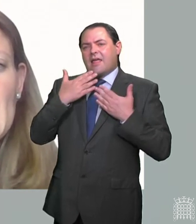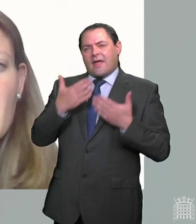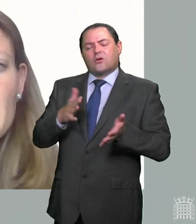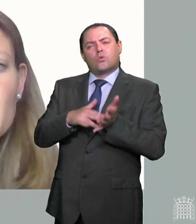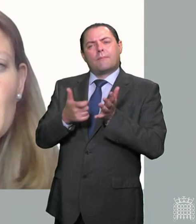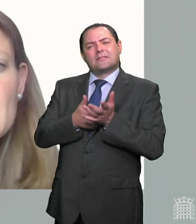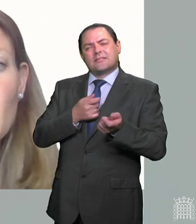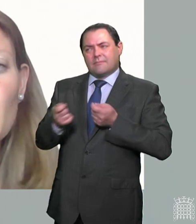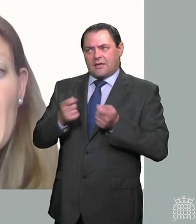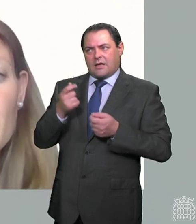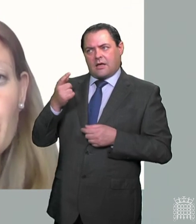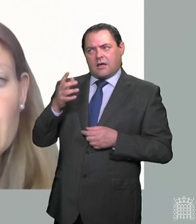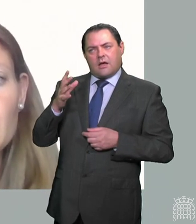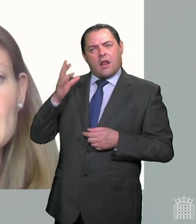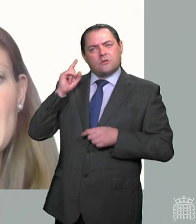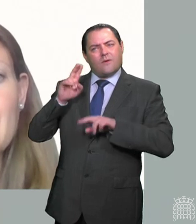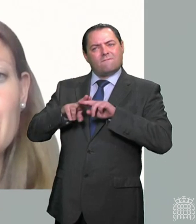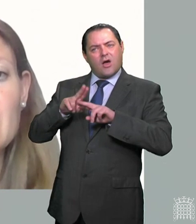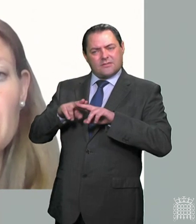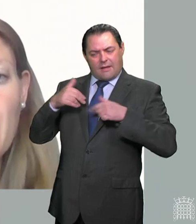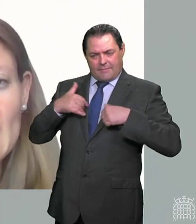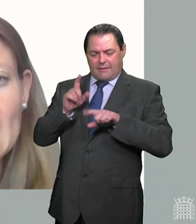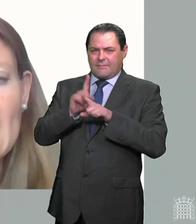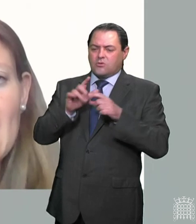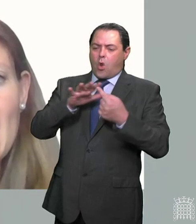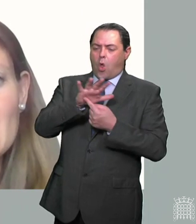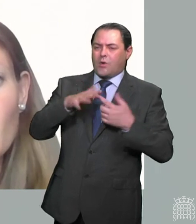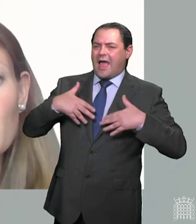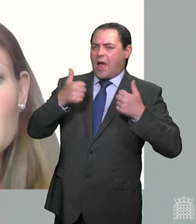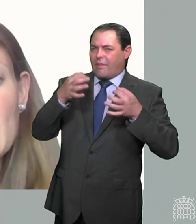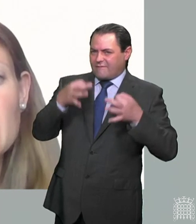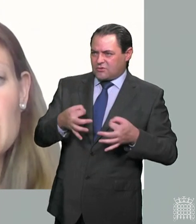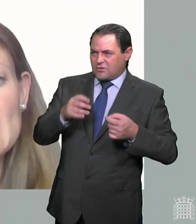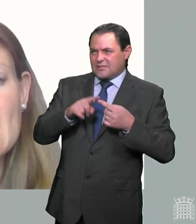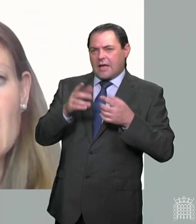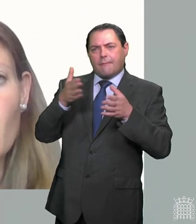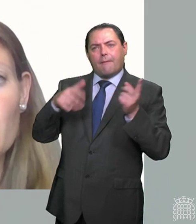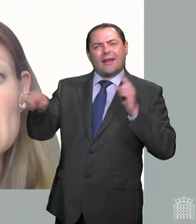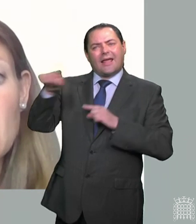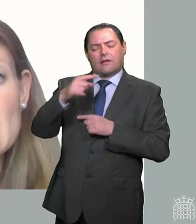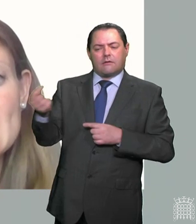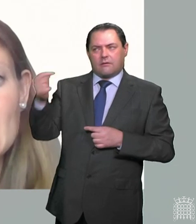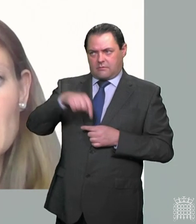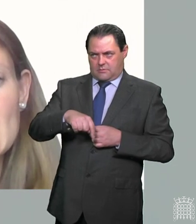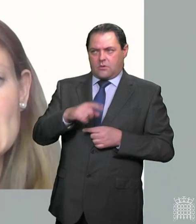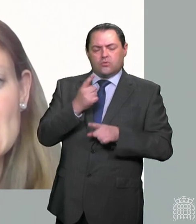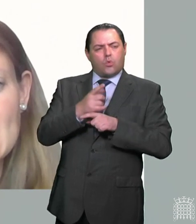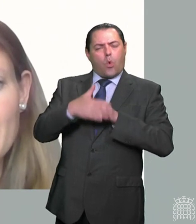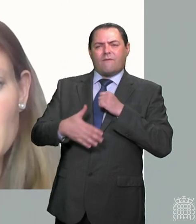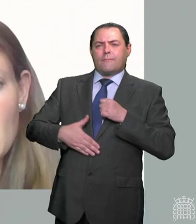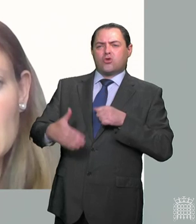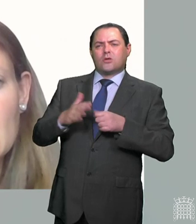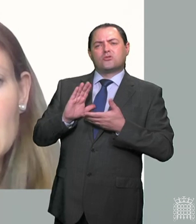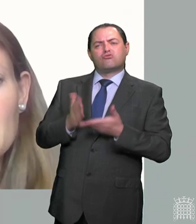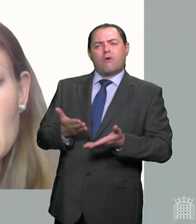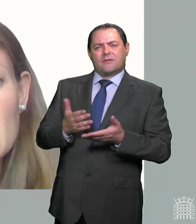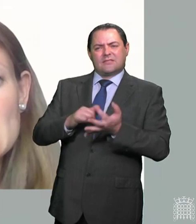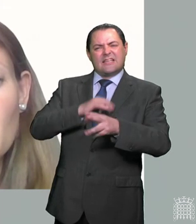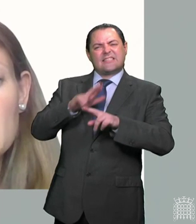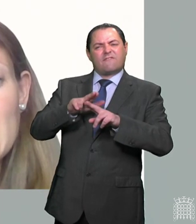Last Friday, I joined local health officials and members of the public at a consultation meeting on maternity services in Staffordshire.